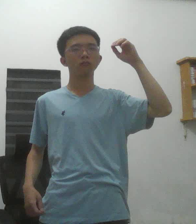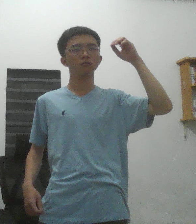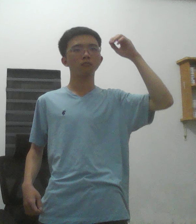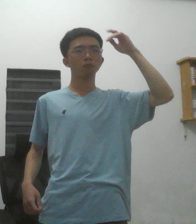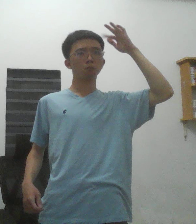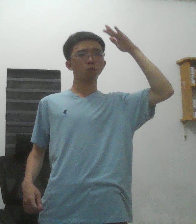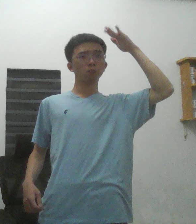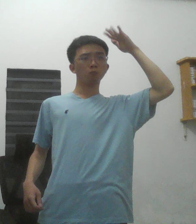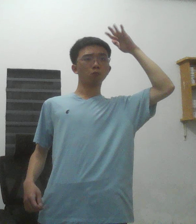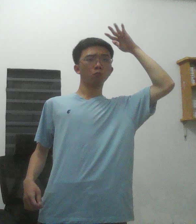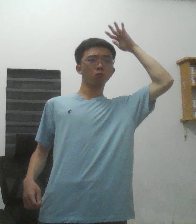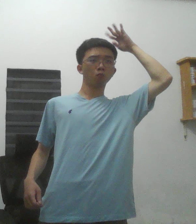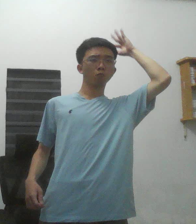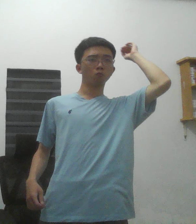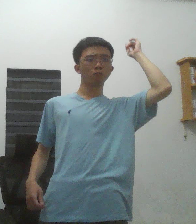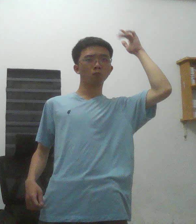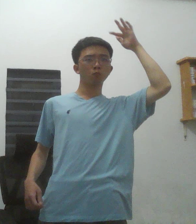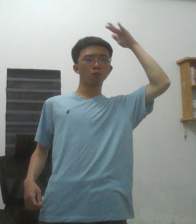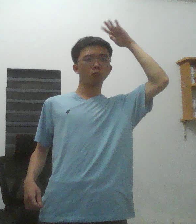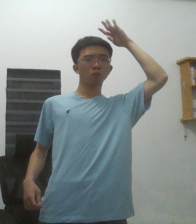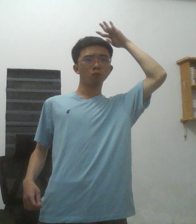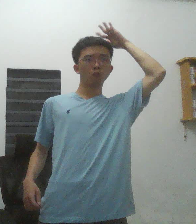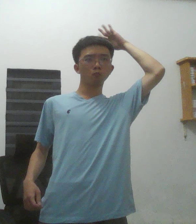vo ly